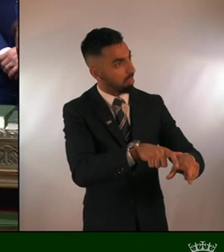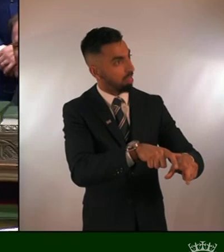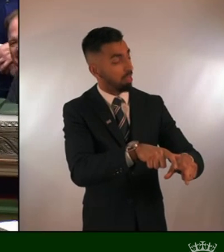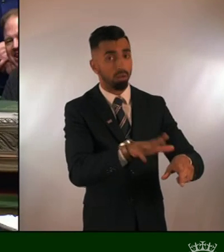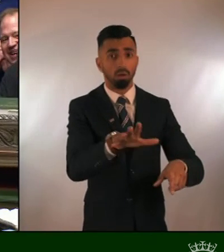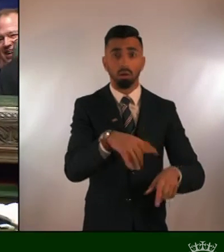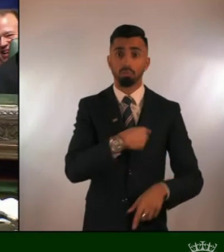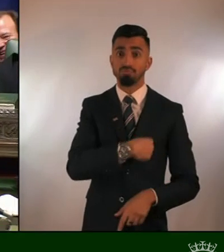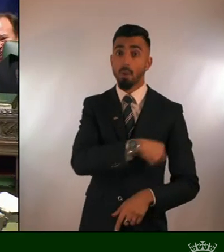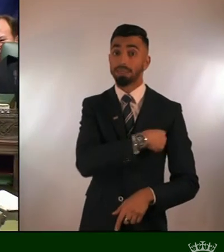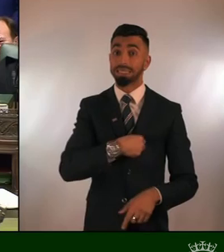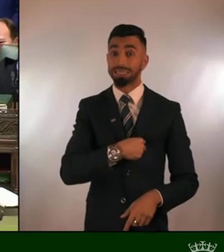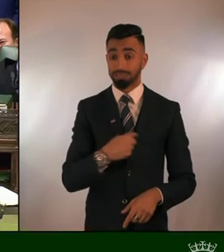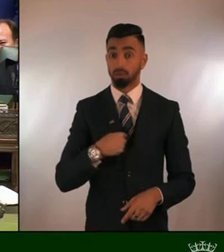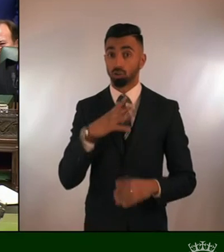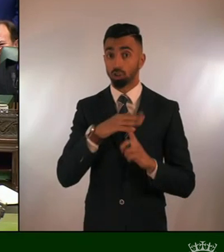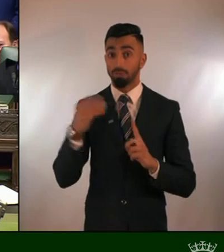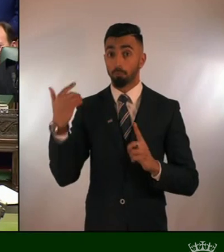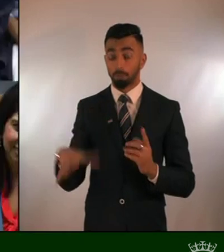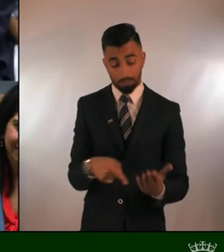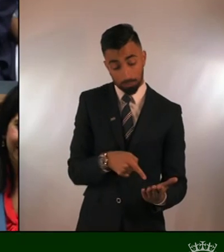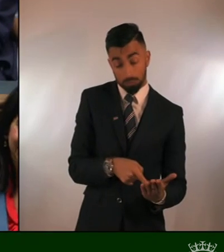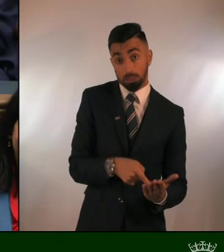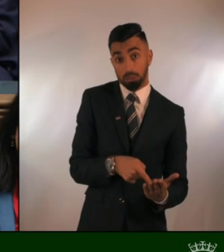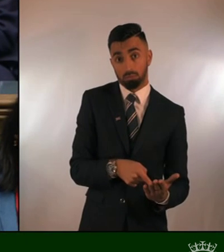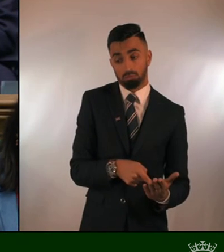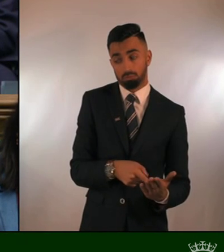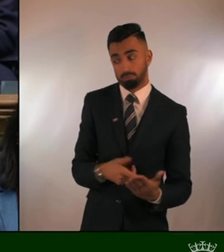There is one more road I would like to mention.